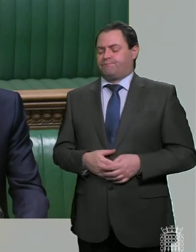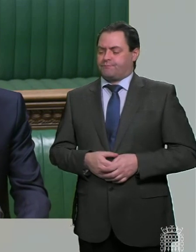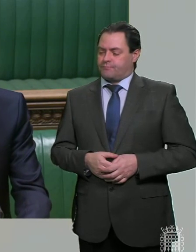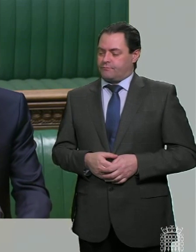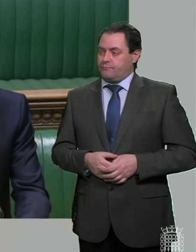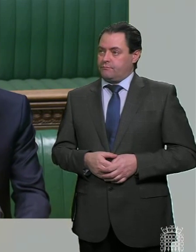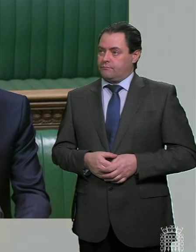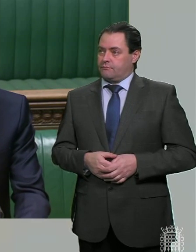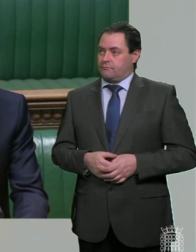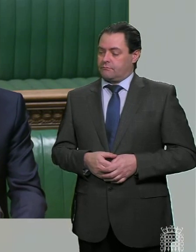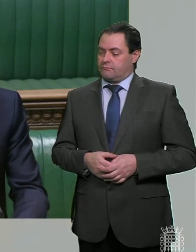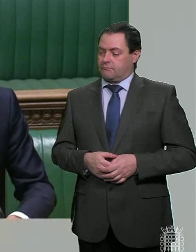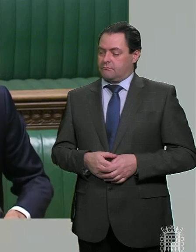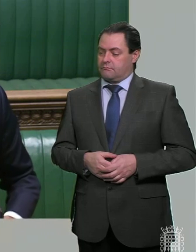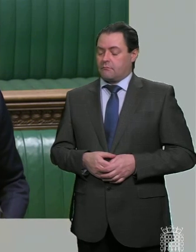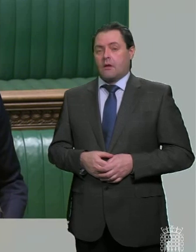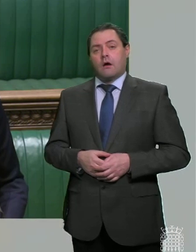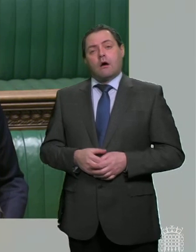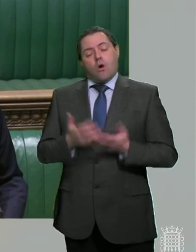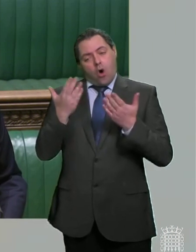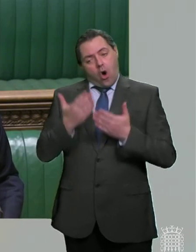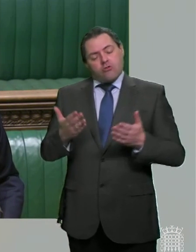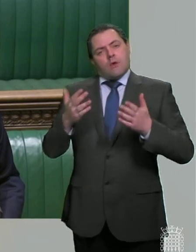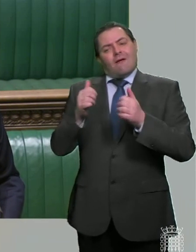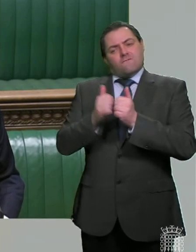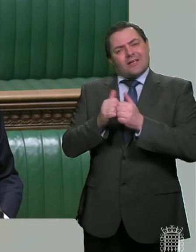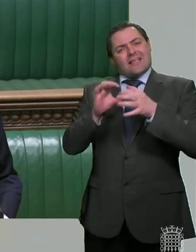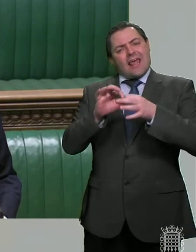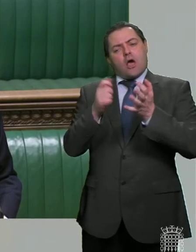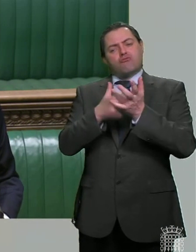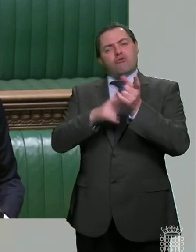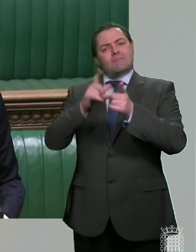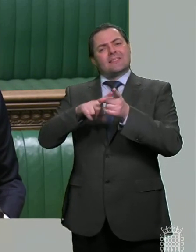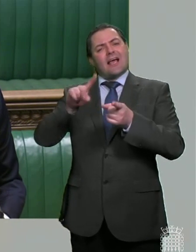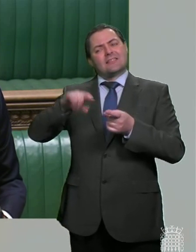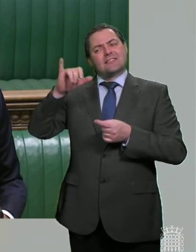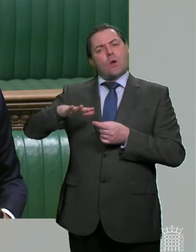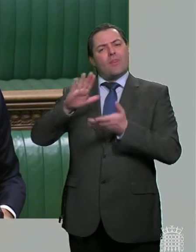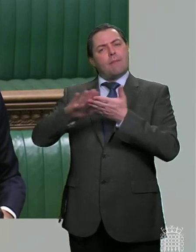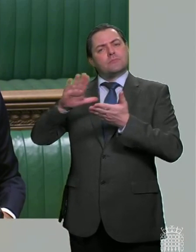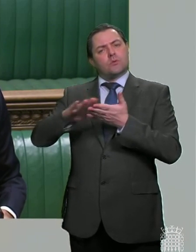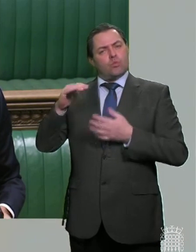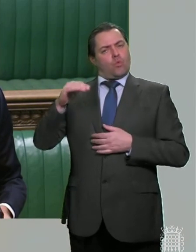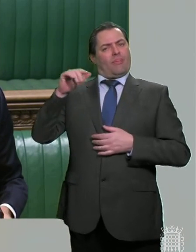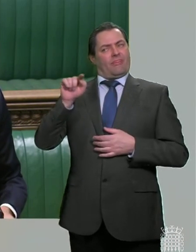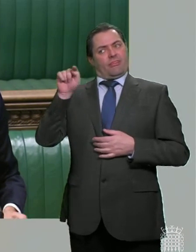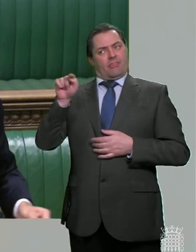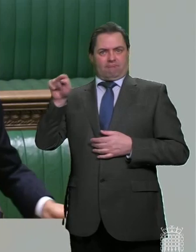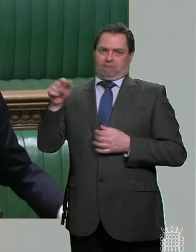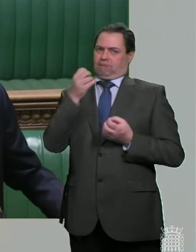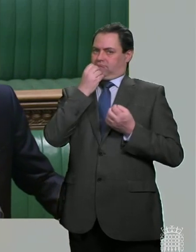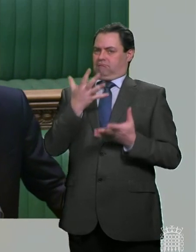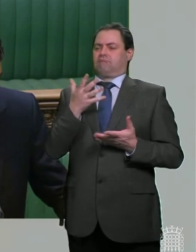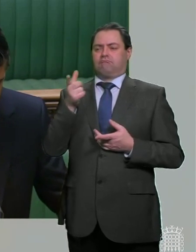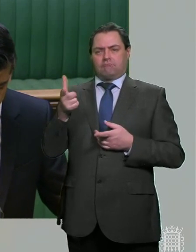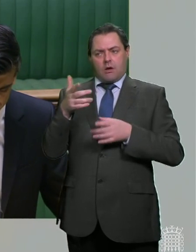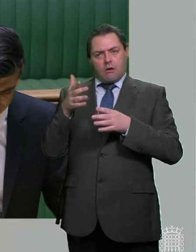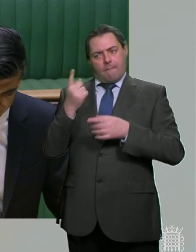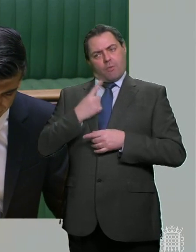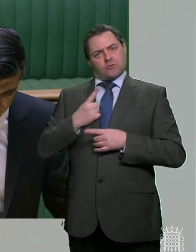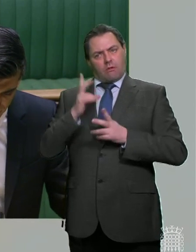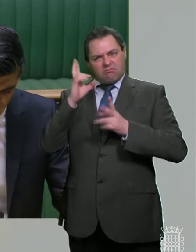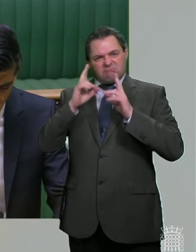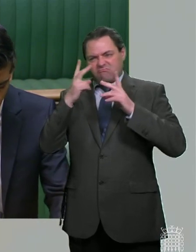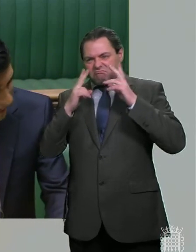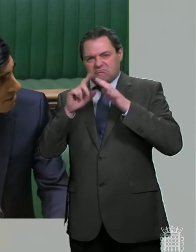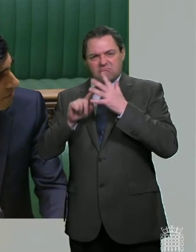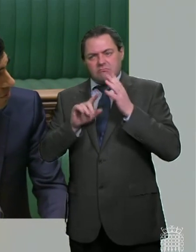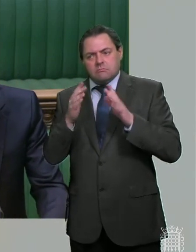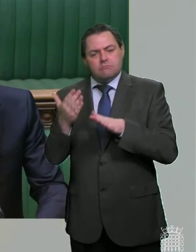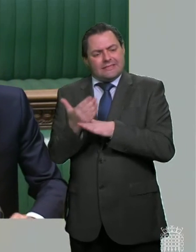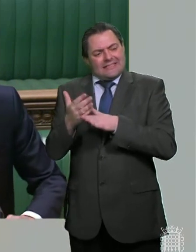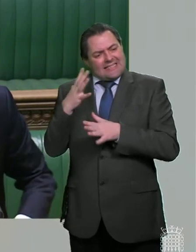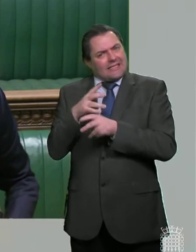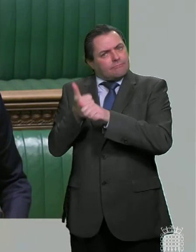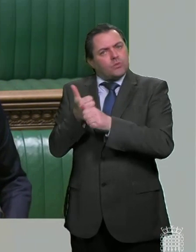I pay tribute to my right honourable Friend the Member for Romsey and Southampton North for highlighting the particular needs of the personal care sector.